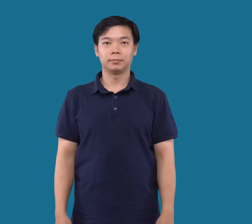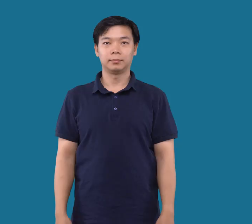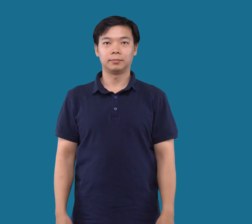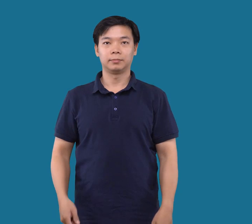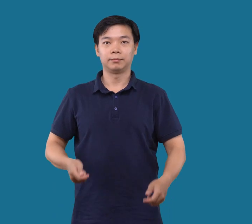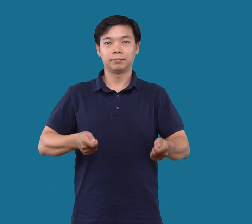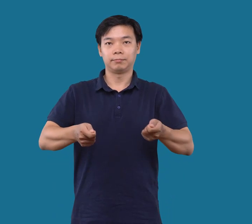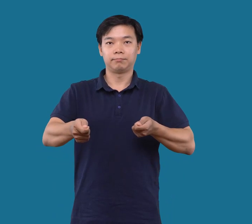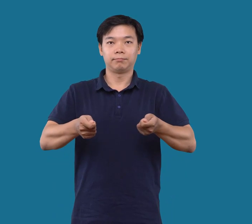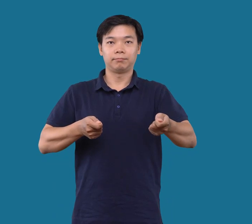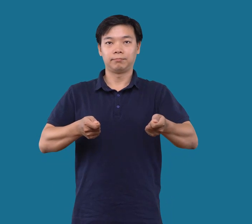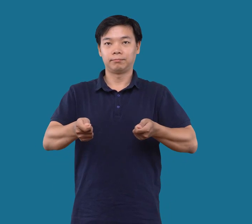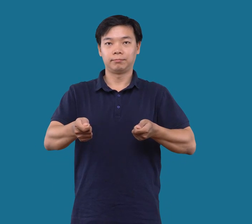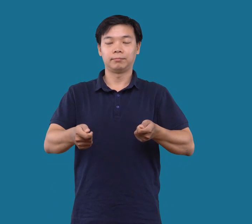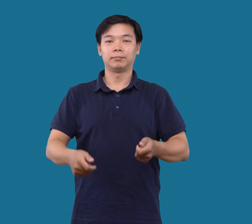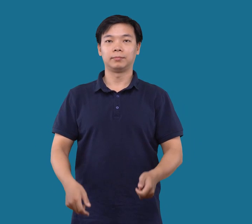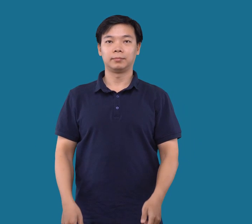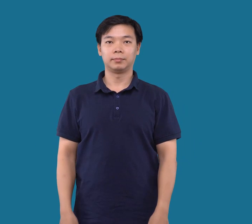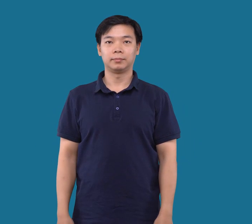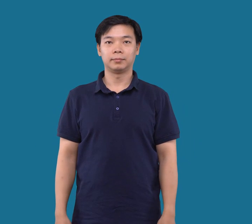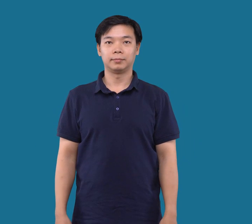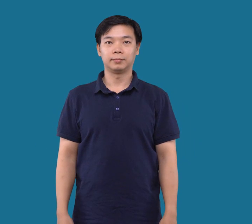con rối